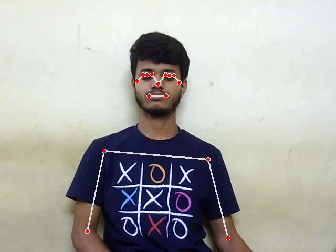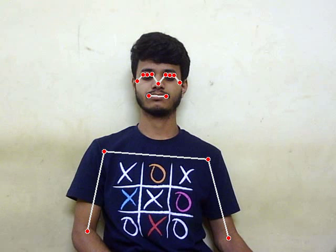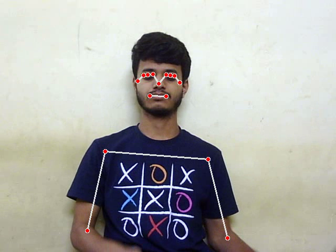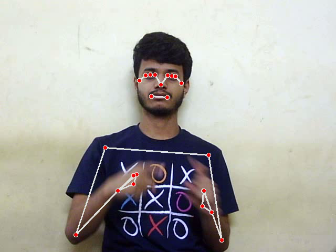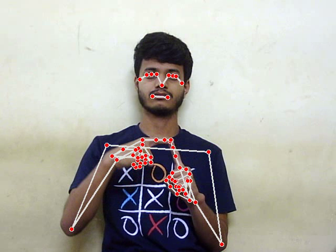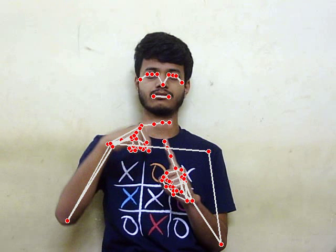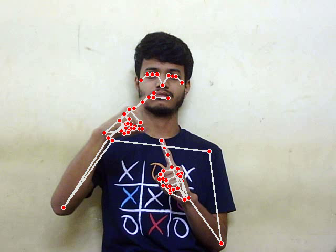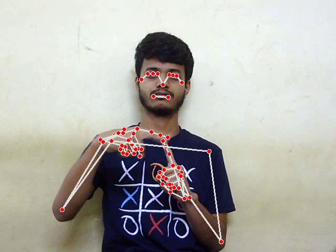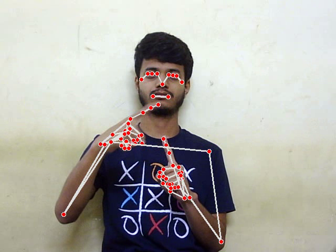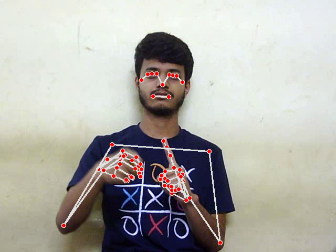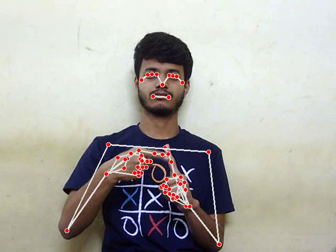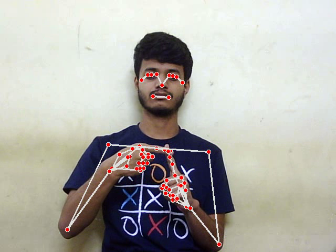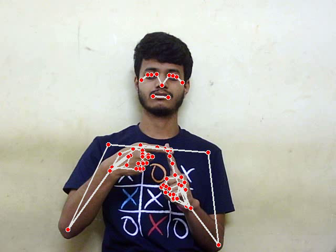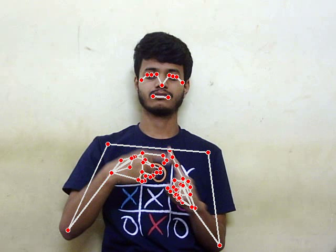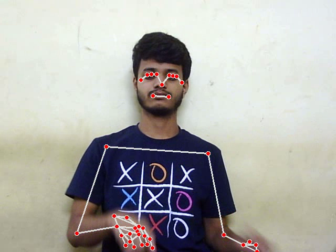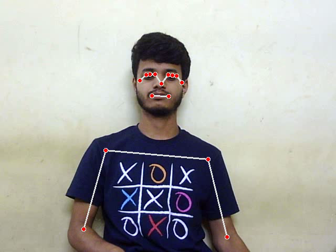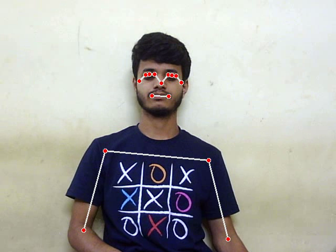when